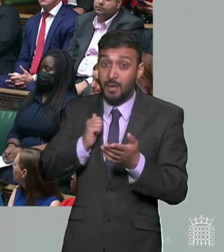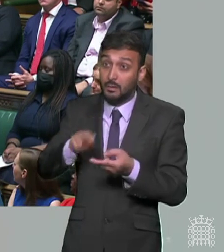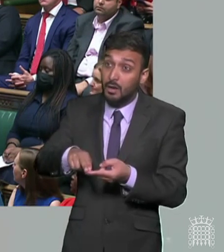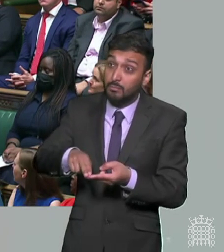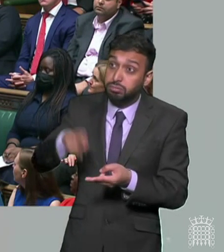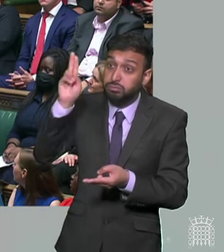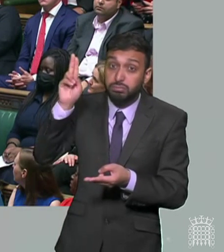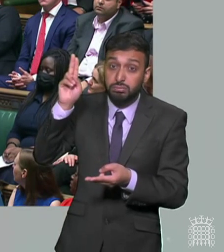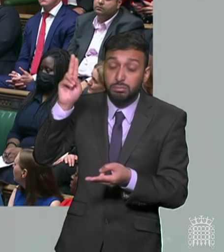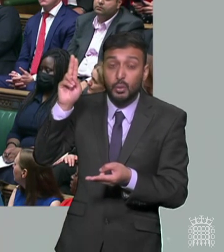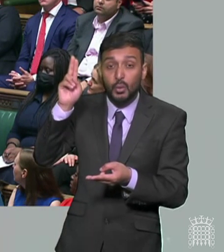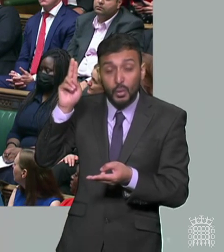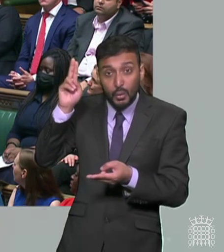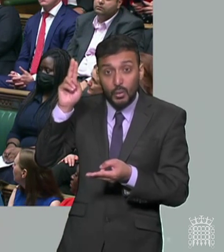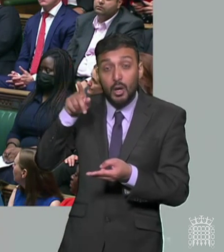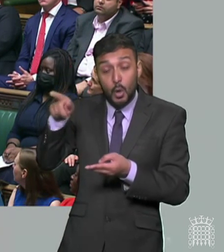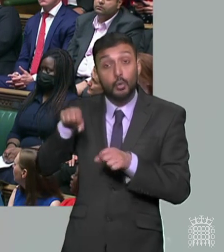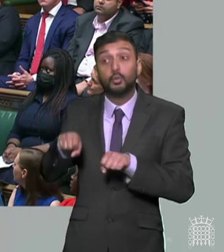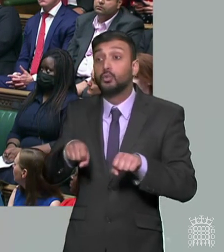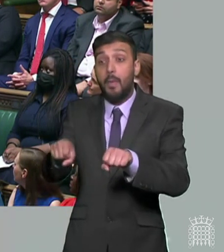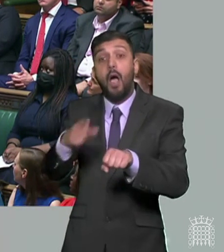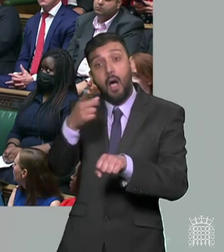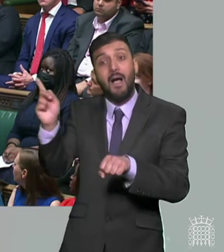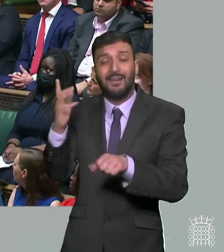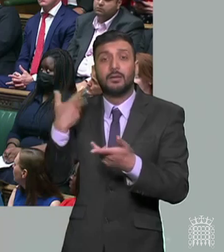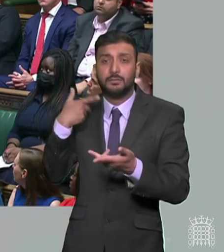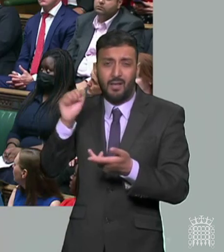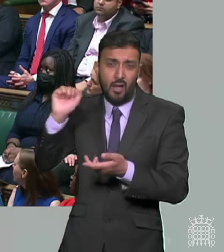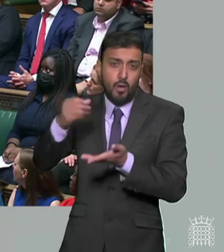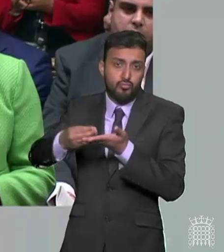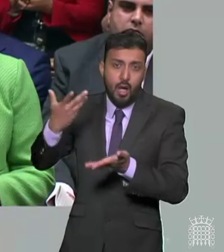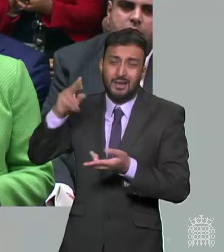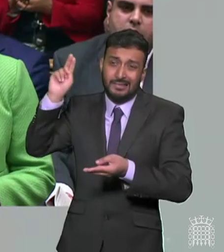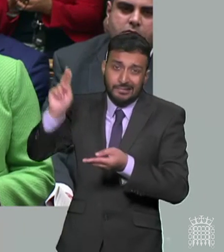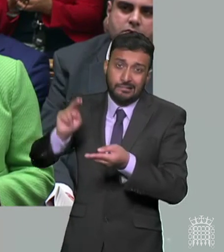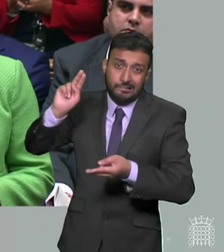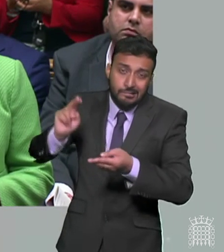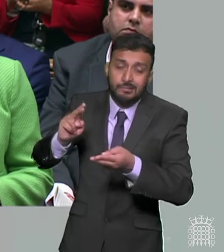The supermarkets are lowering their prices to help customers who are struggling to buy food.